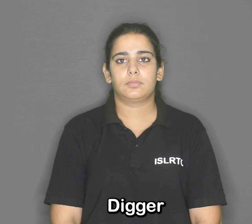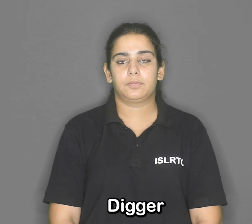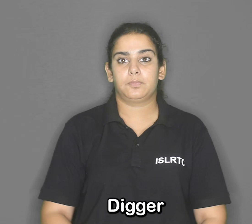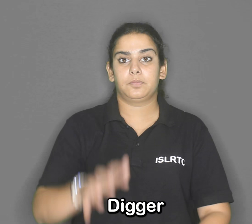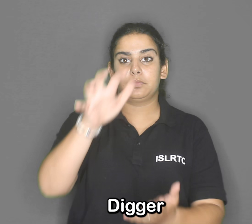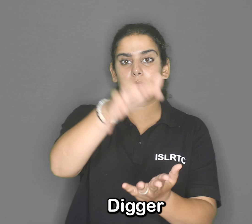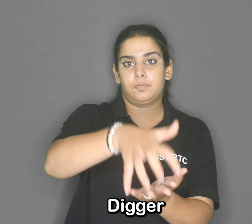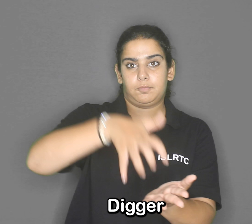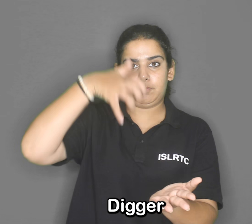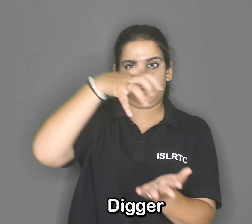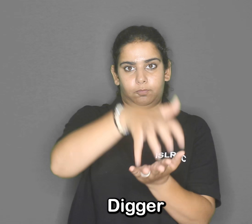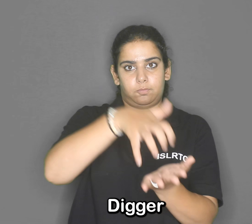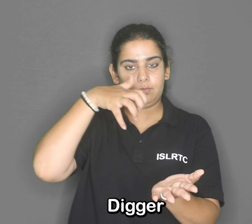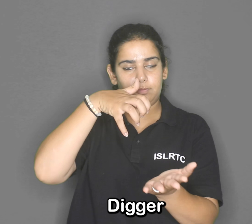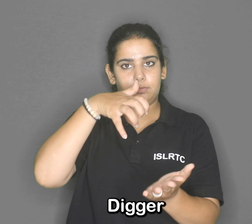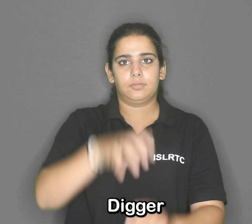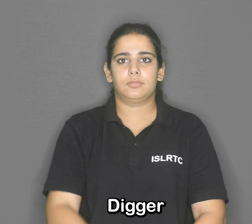Digger